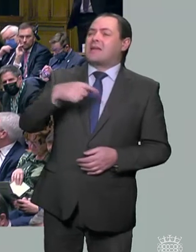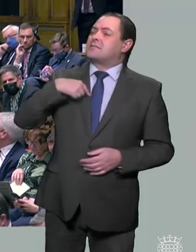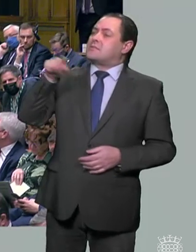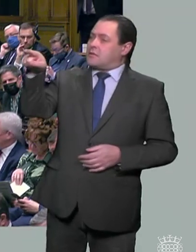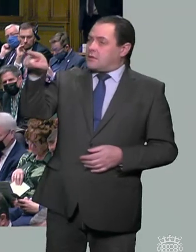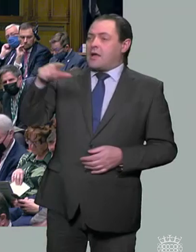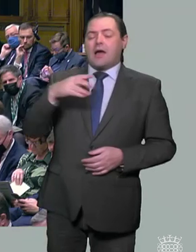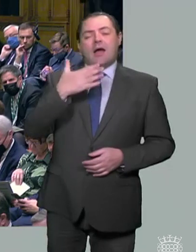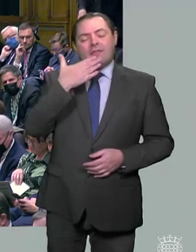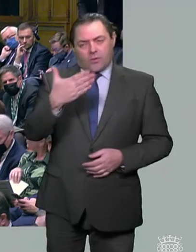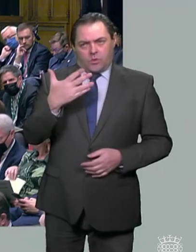Following on from COP26